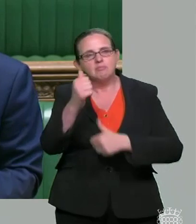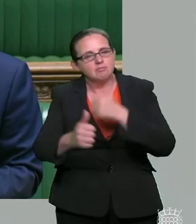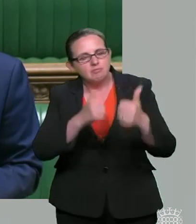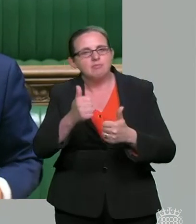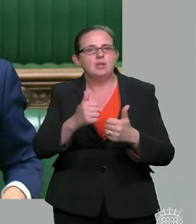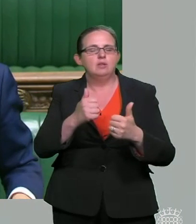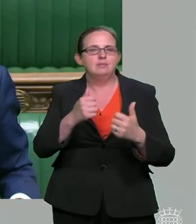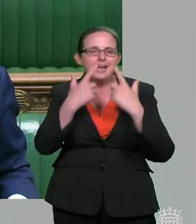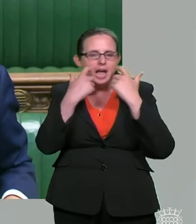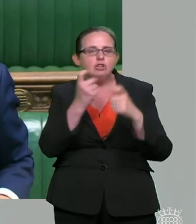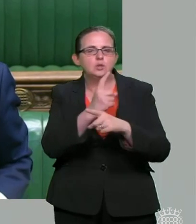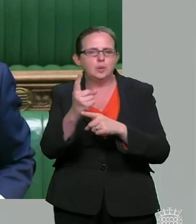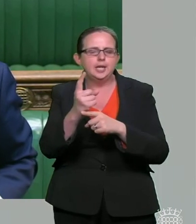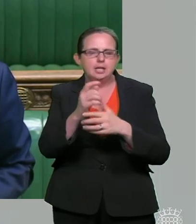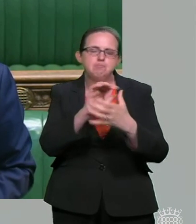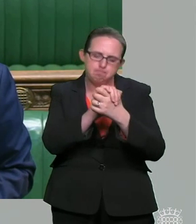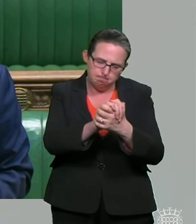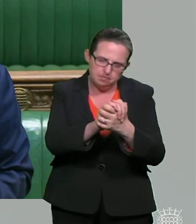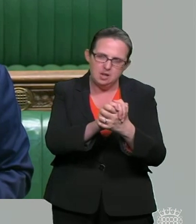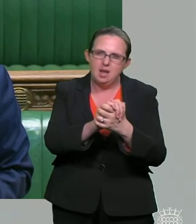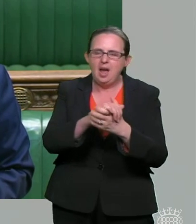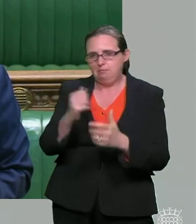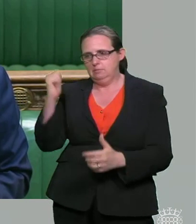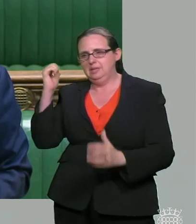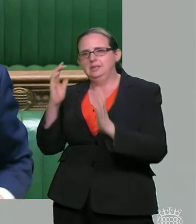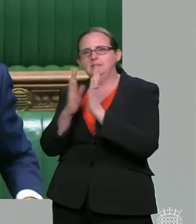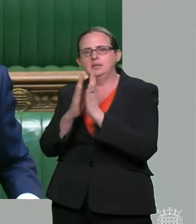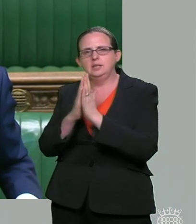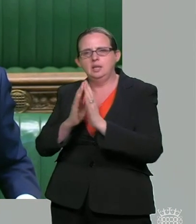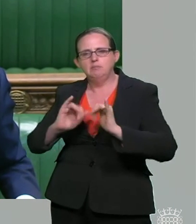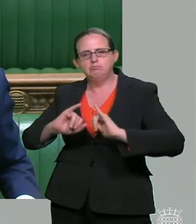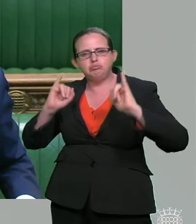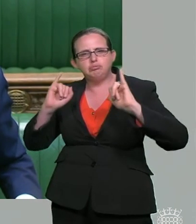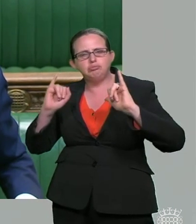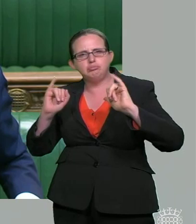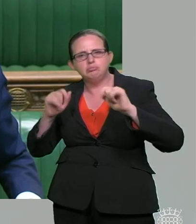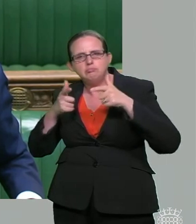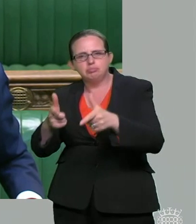I also send our deepest sympathies to the four people killed in Sunday’s terror attack in Canada.